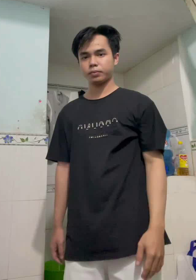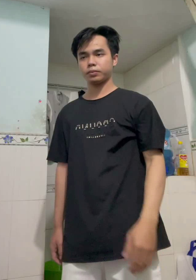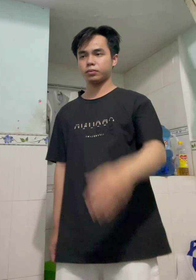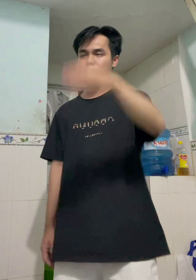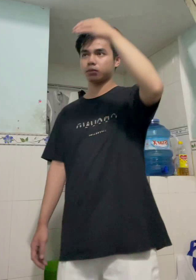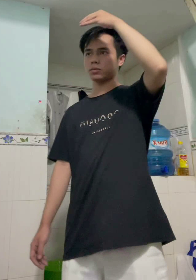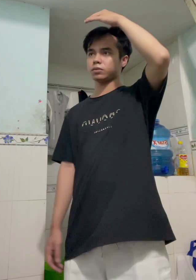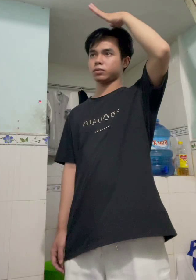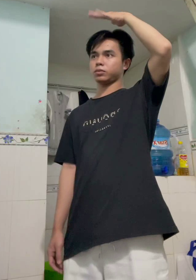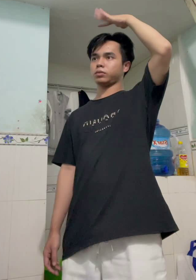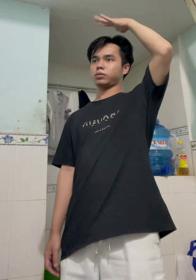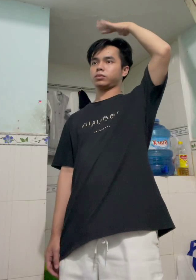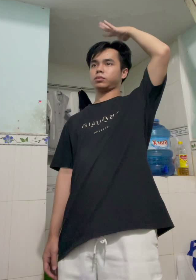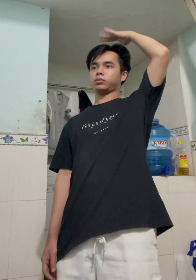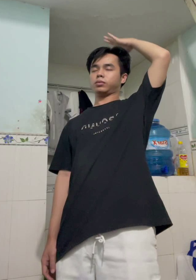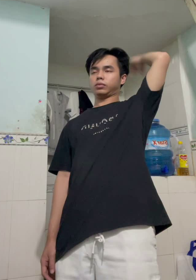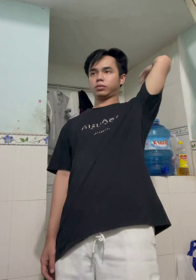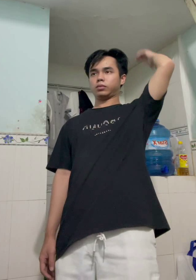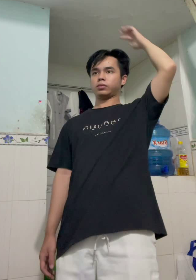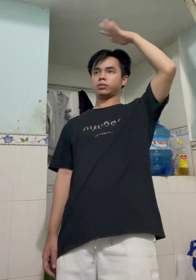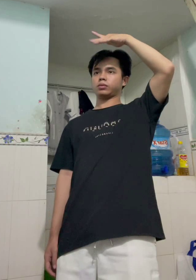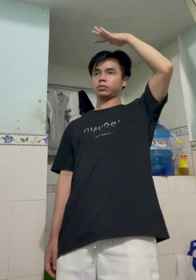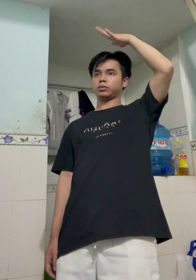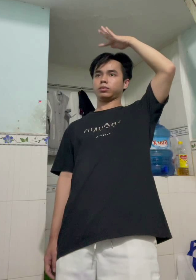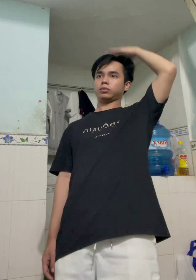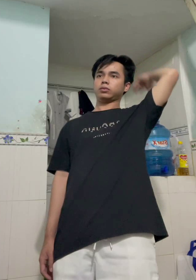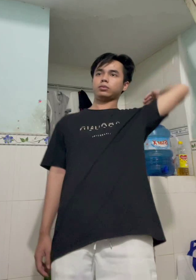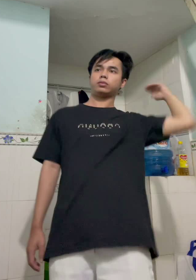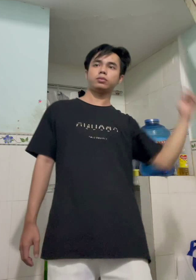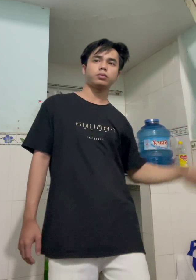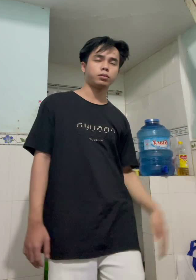vo ly